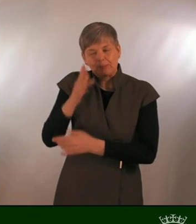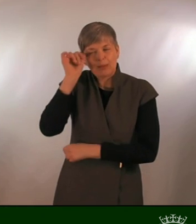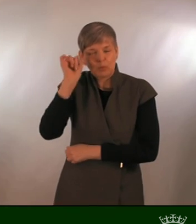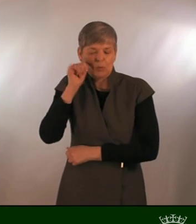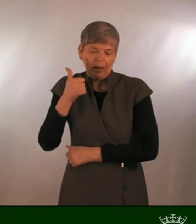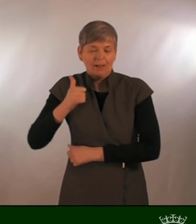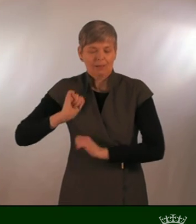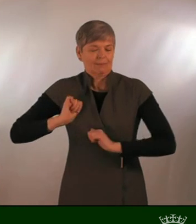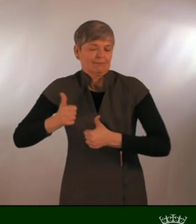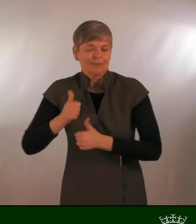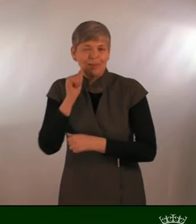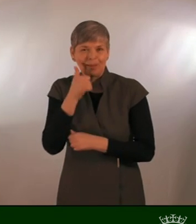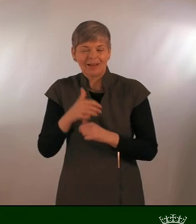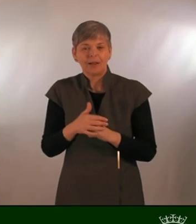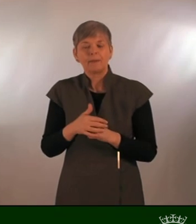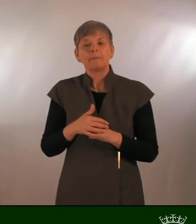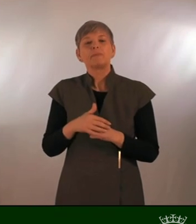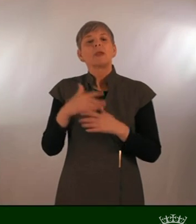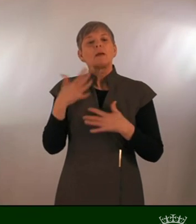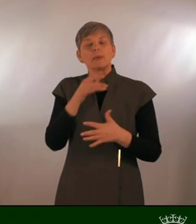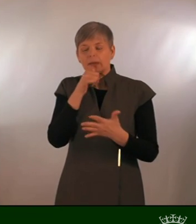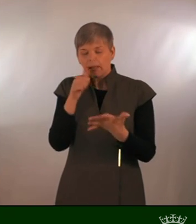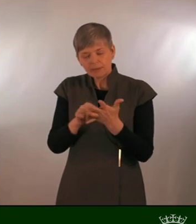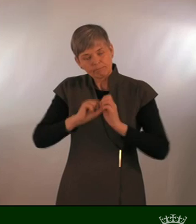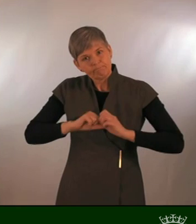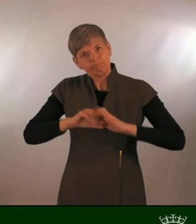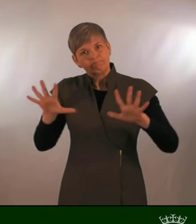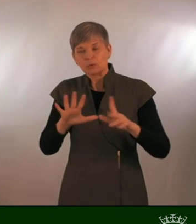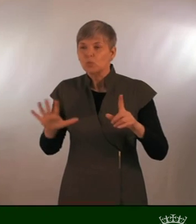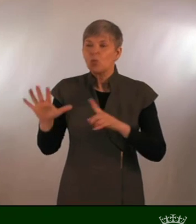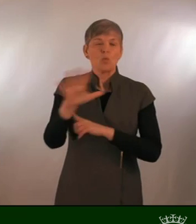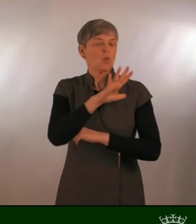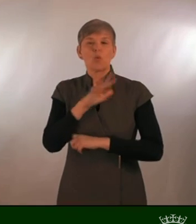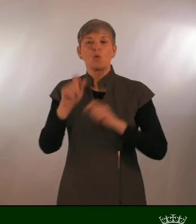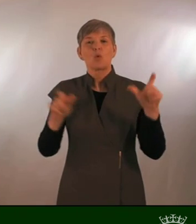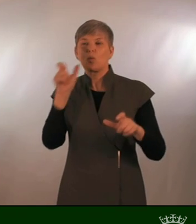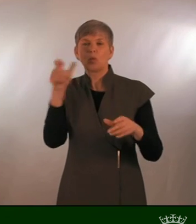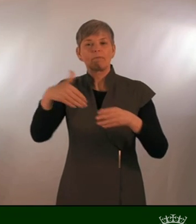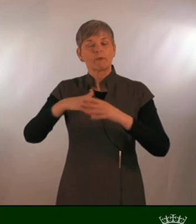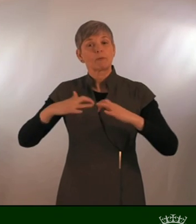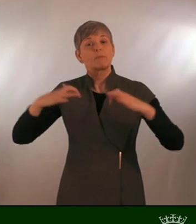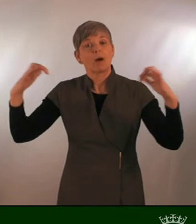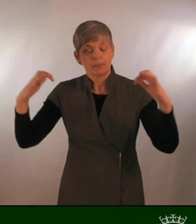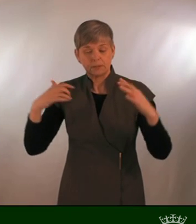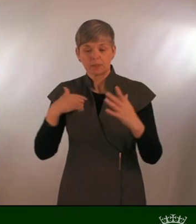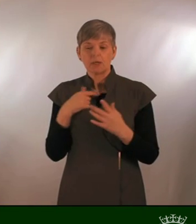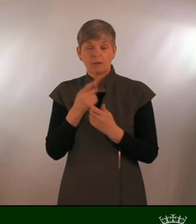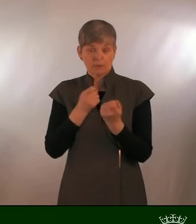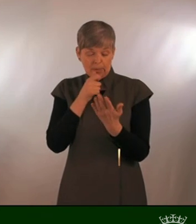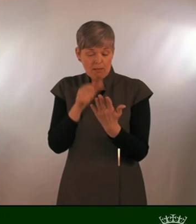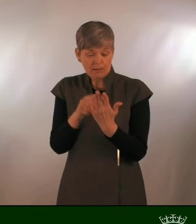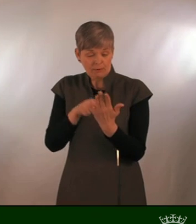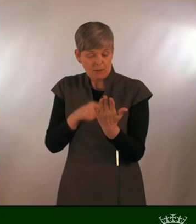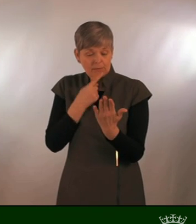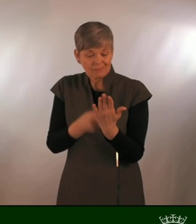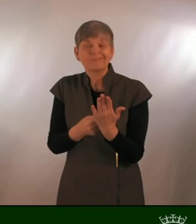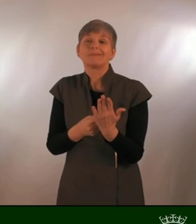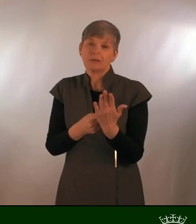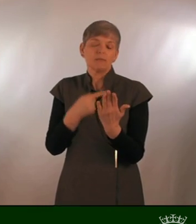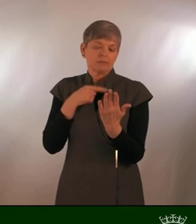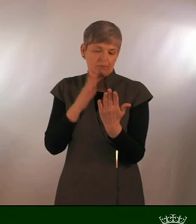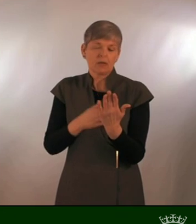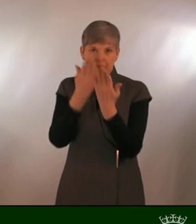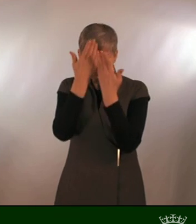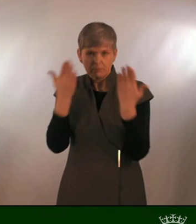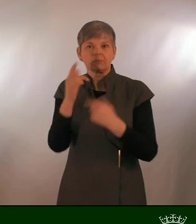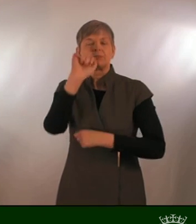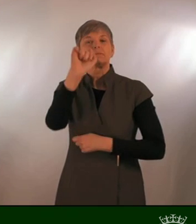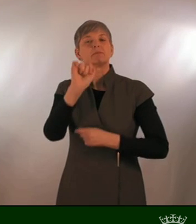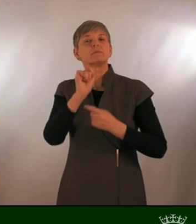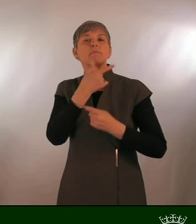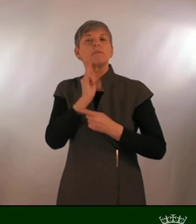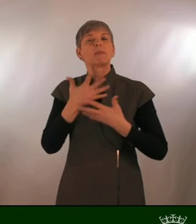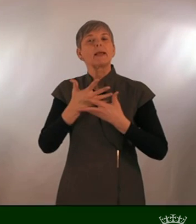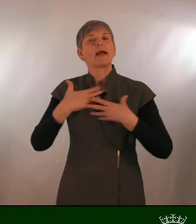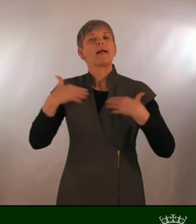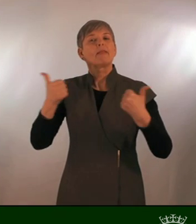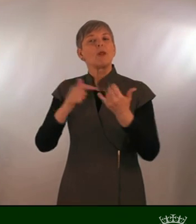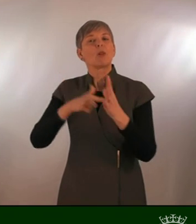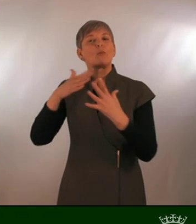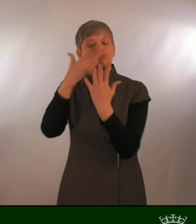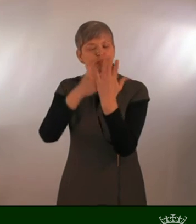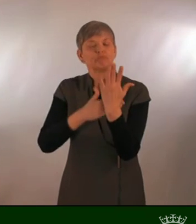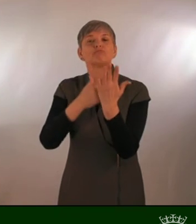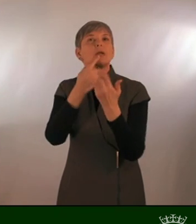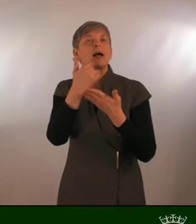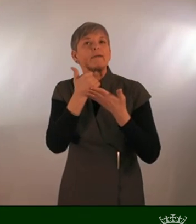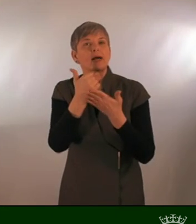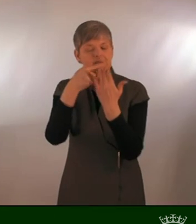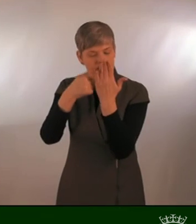I know, Mr Speaker, that you have issued a letter to everybody across the parliamentary estate, and as you say in your letter, we will be “guided by Public Health England…in our response to this situation”.